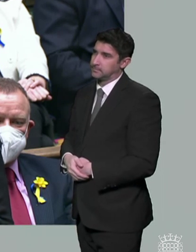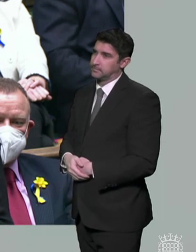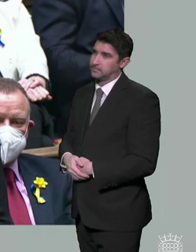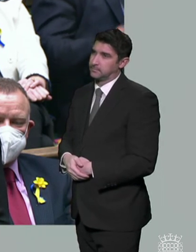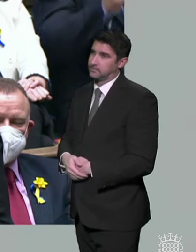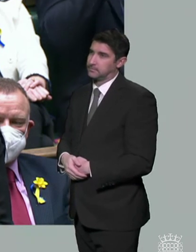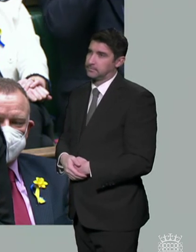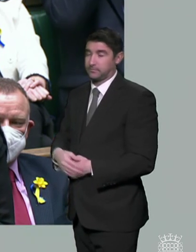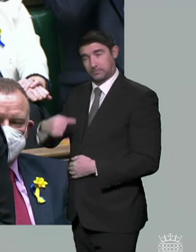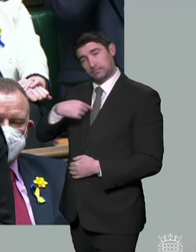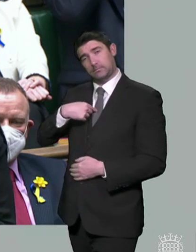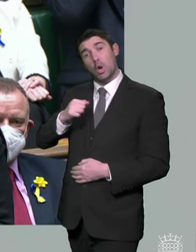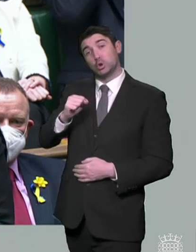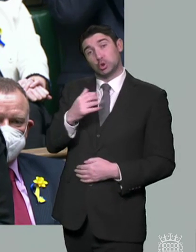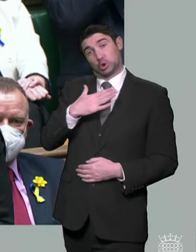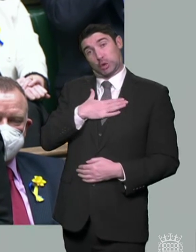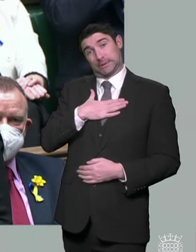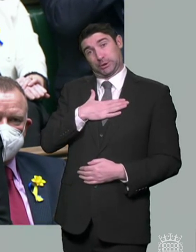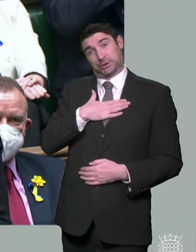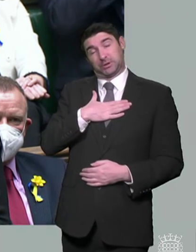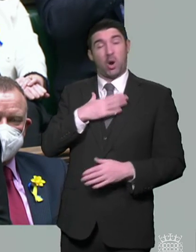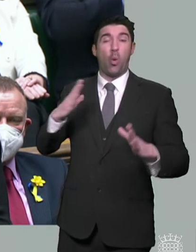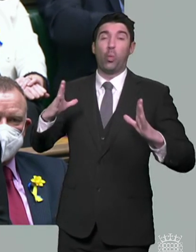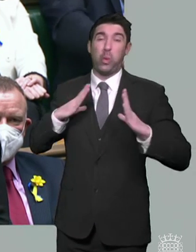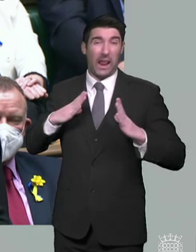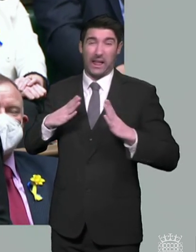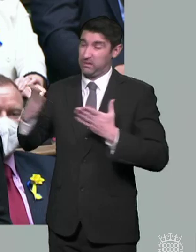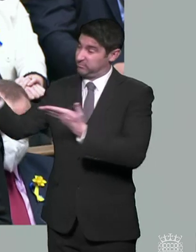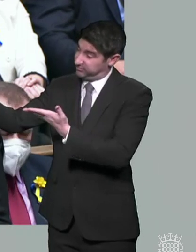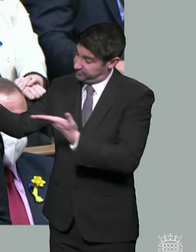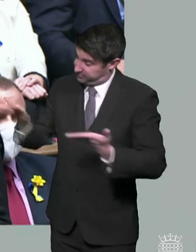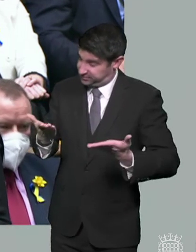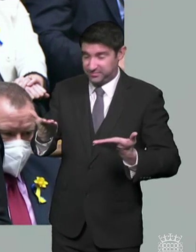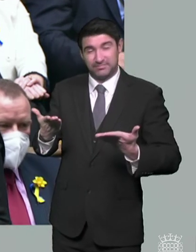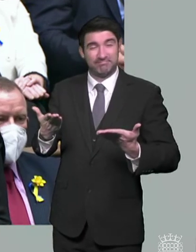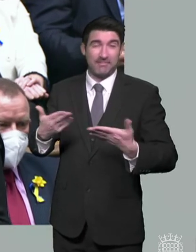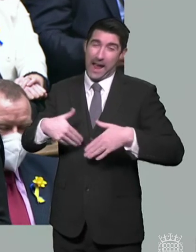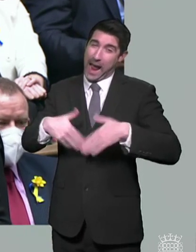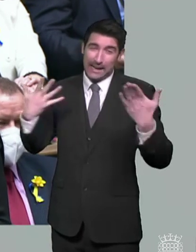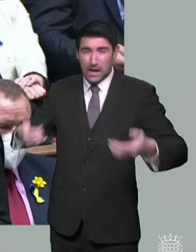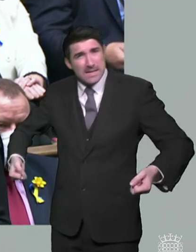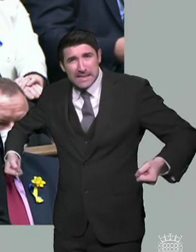However, this Government have failed to follow the example of the European Union of a red tape and visa-free approach.